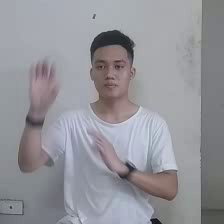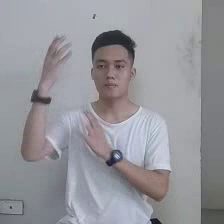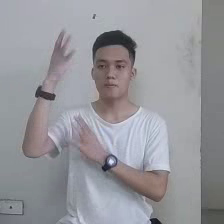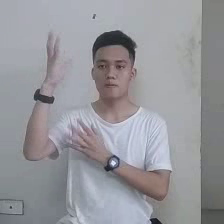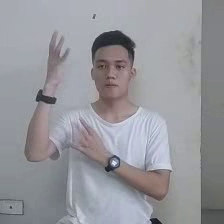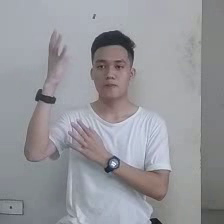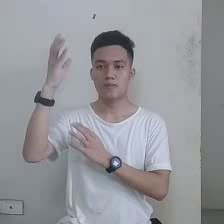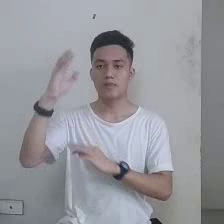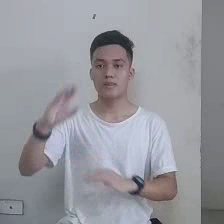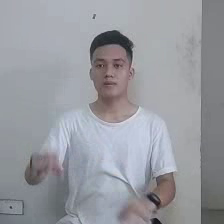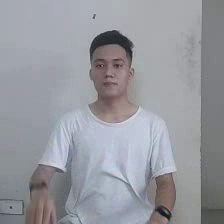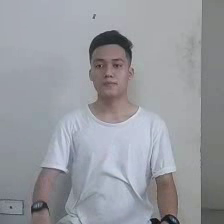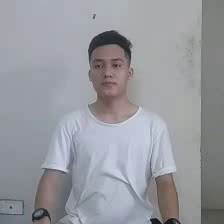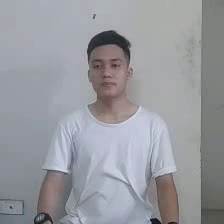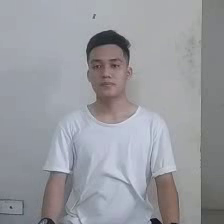Cho